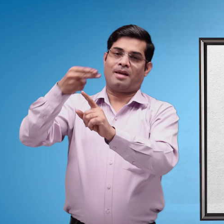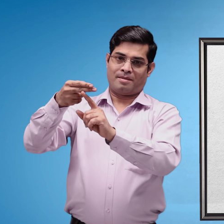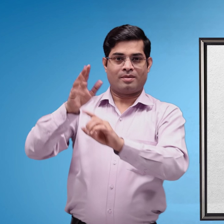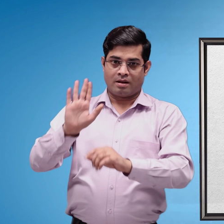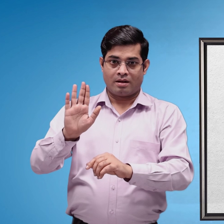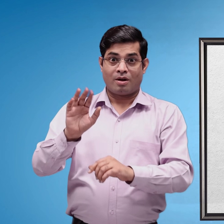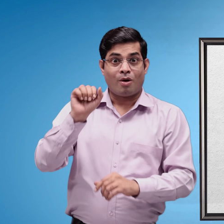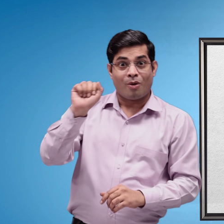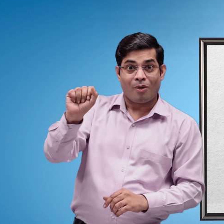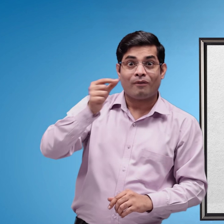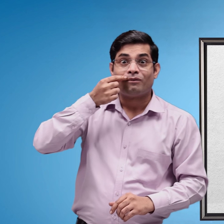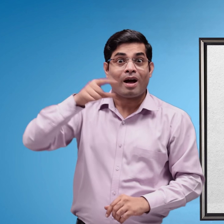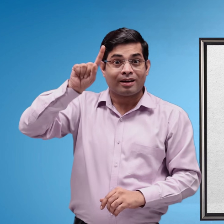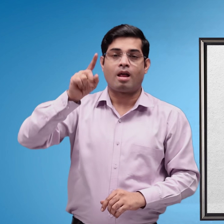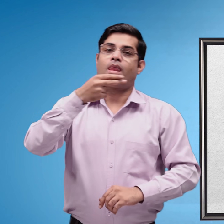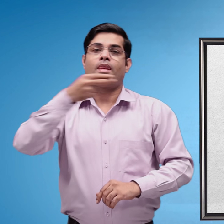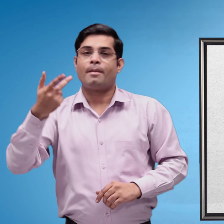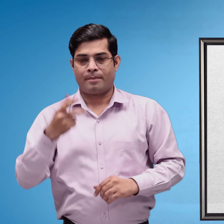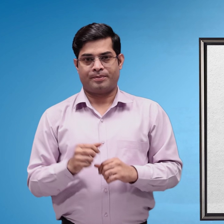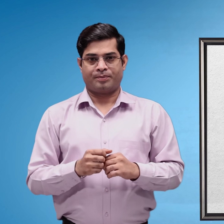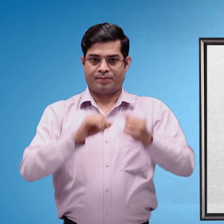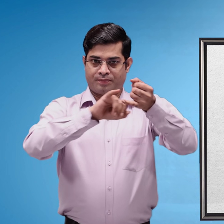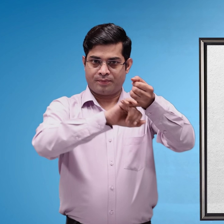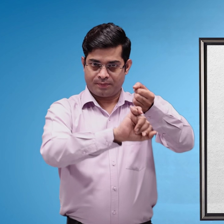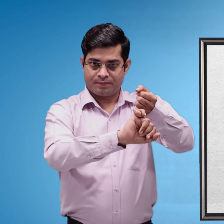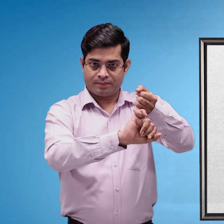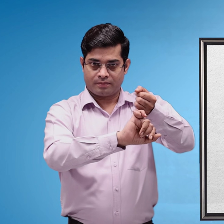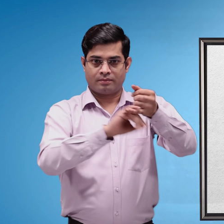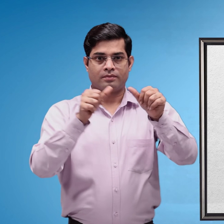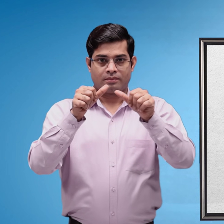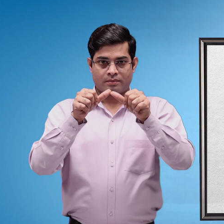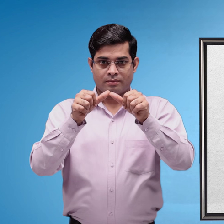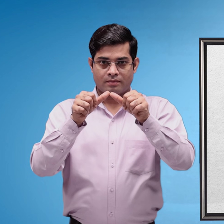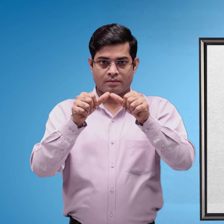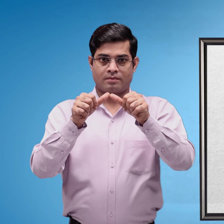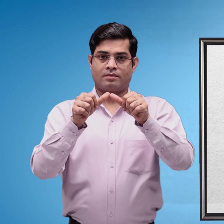His father was Samudragupta.